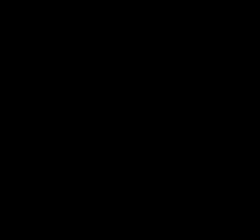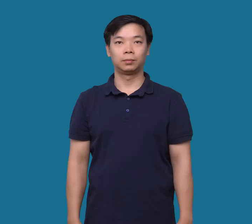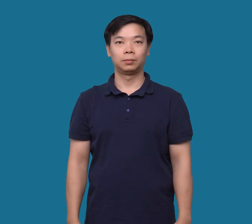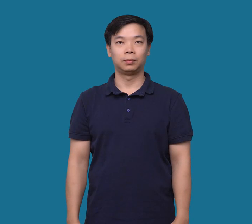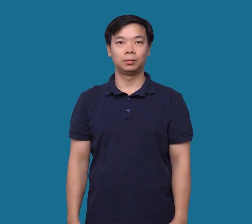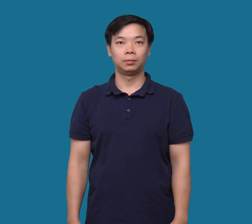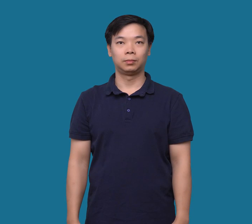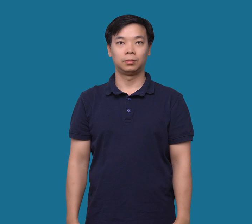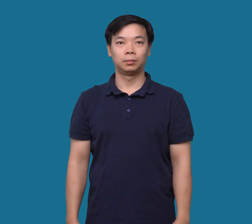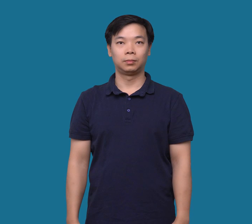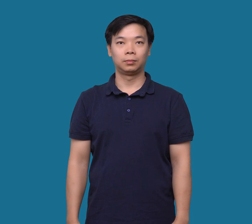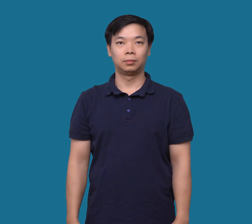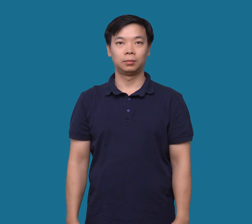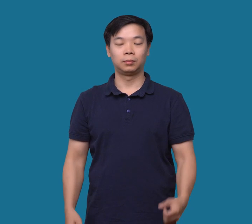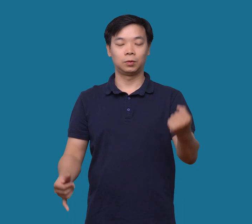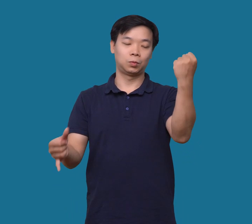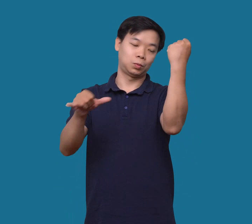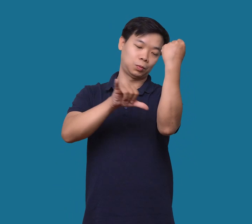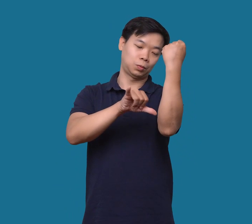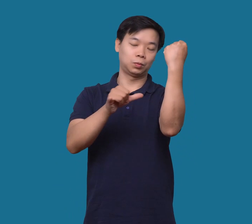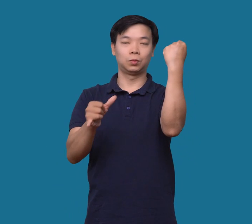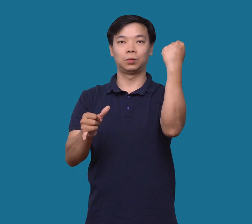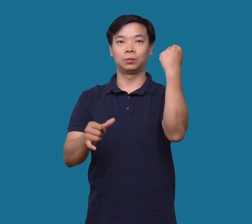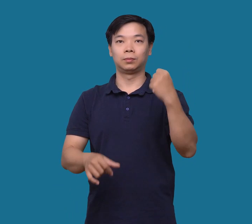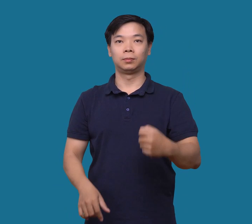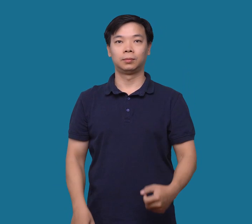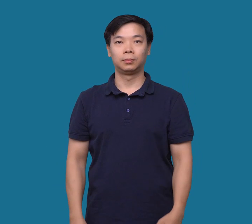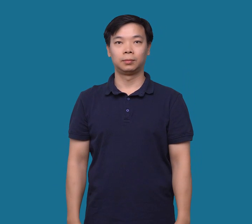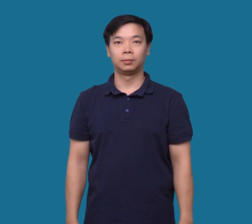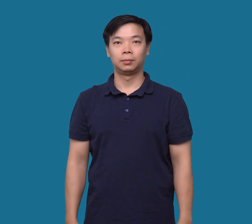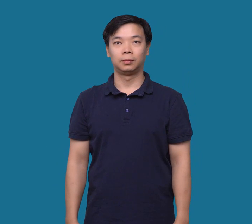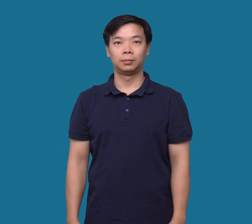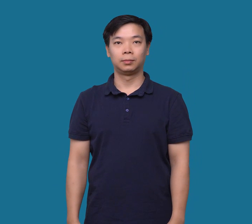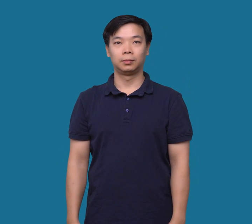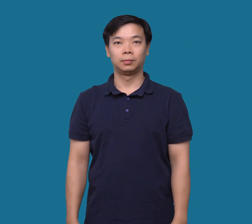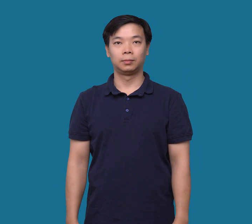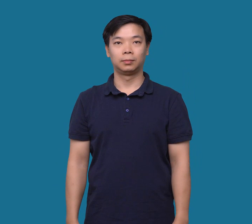tưới cây